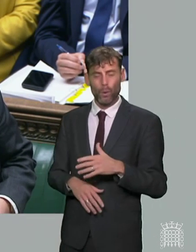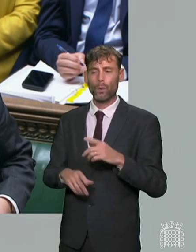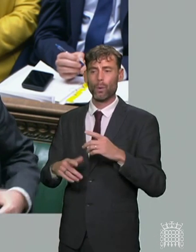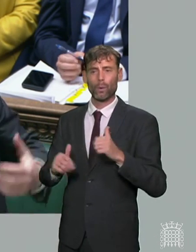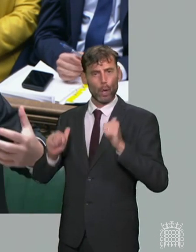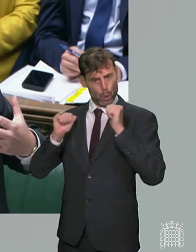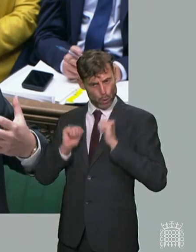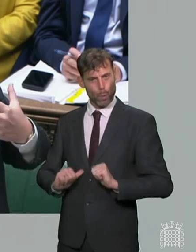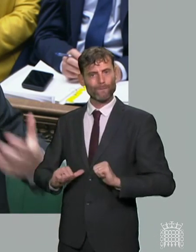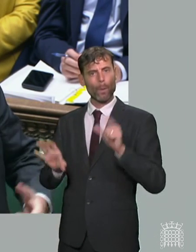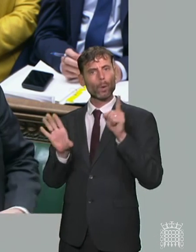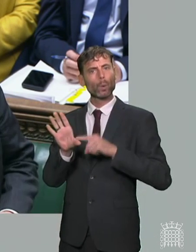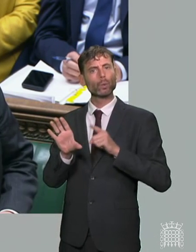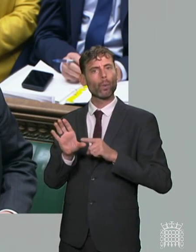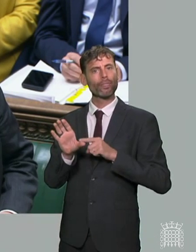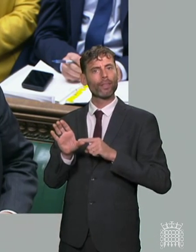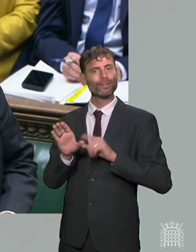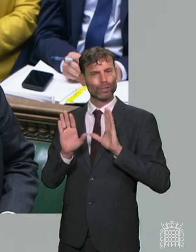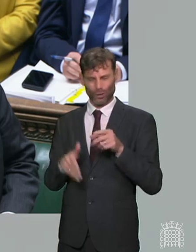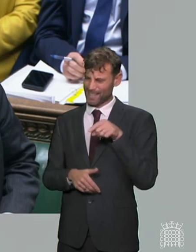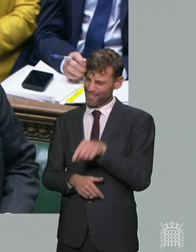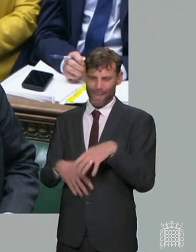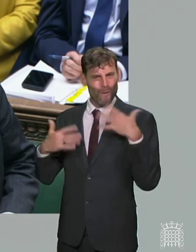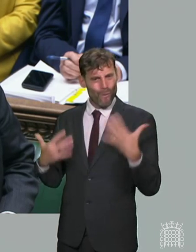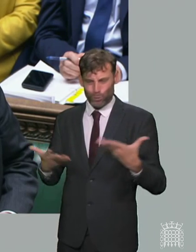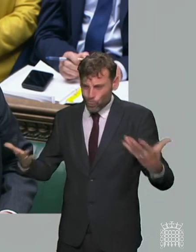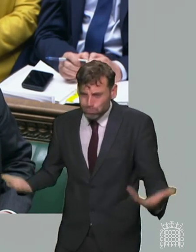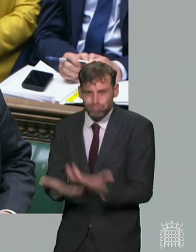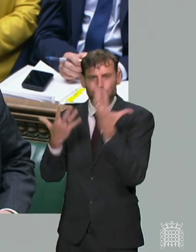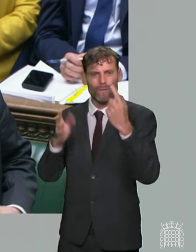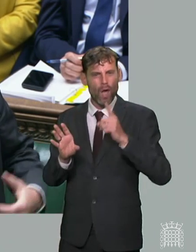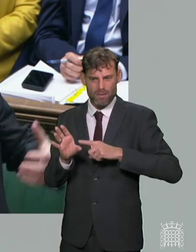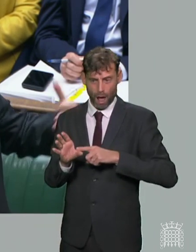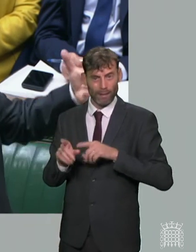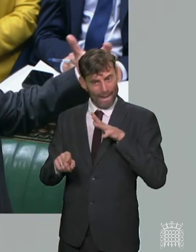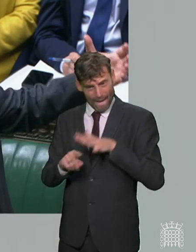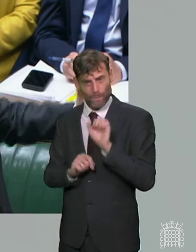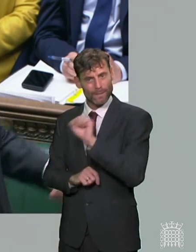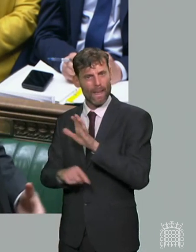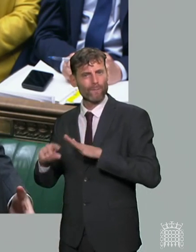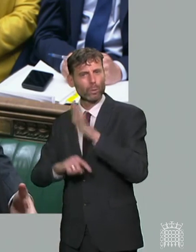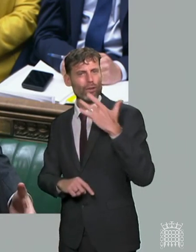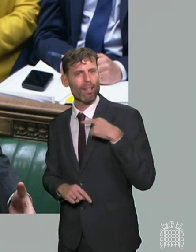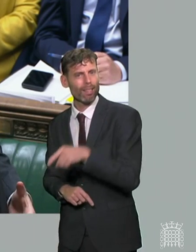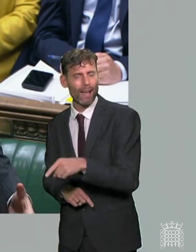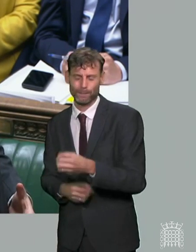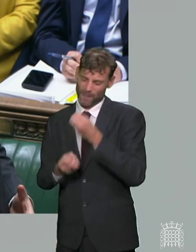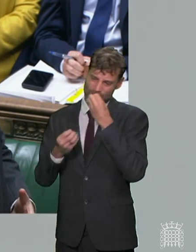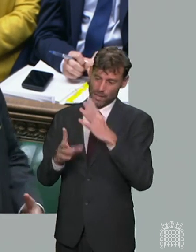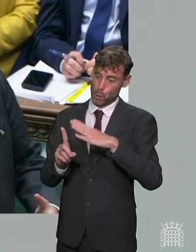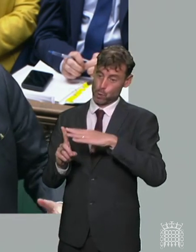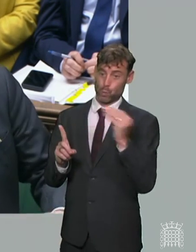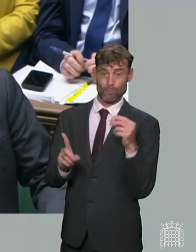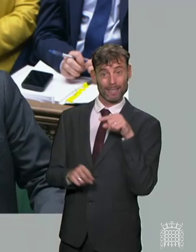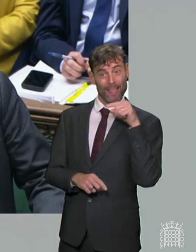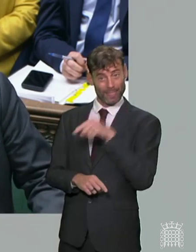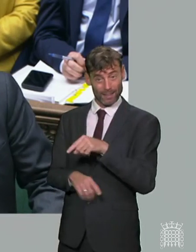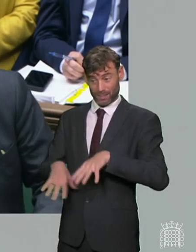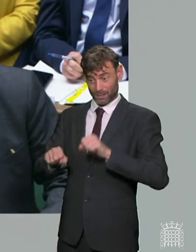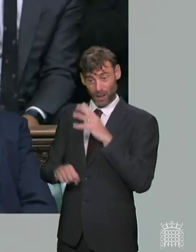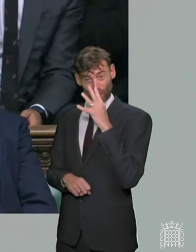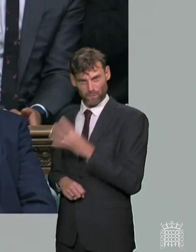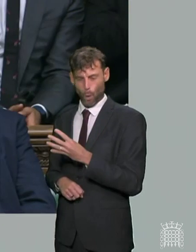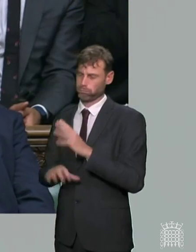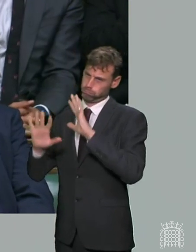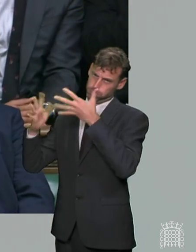Uniformed youth services make a huge difference to outcomes for young people, and it is fantastic that the Squirrels are now starting them off at the age of four.